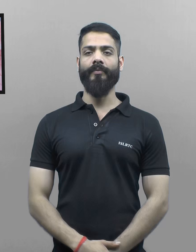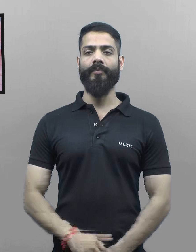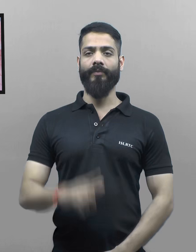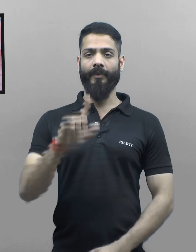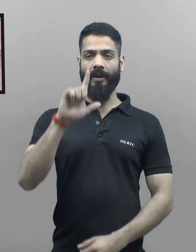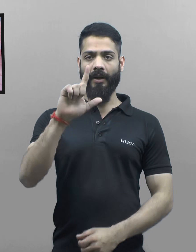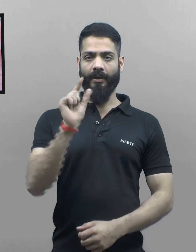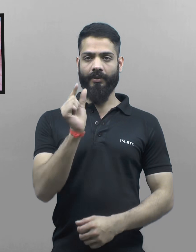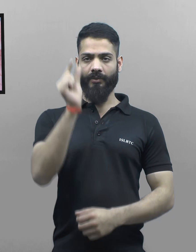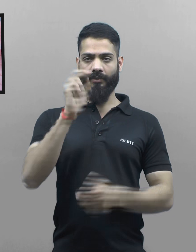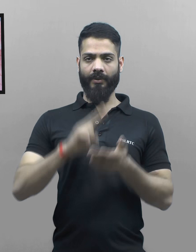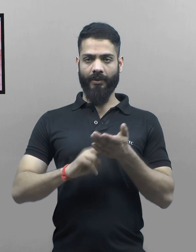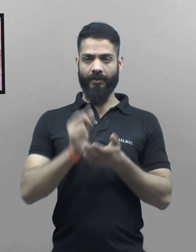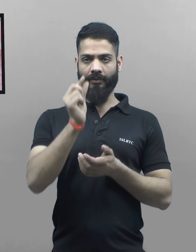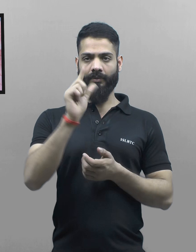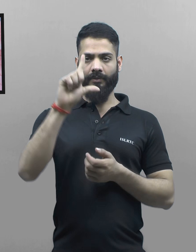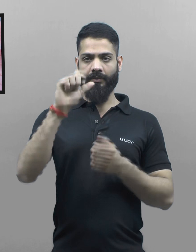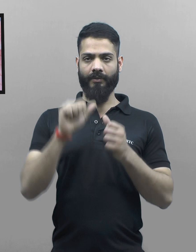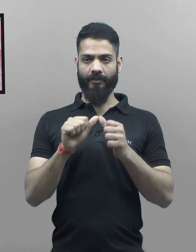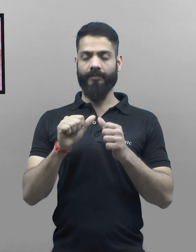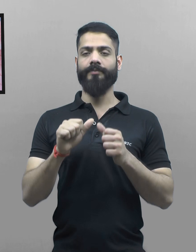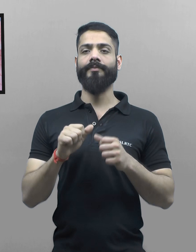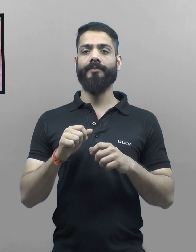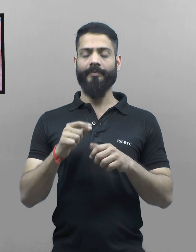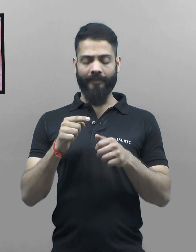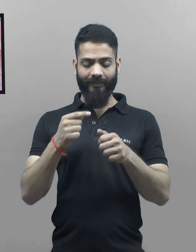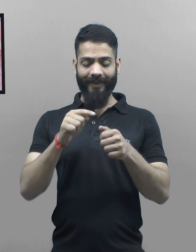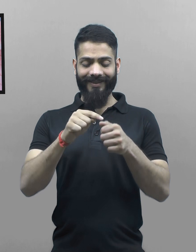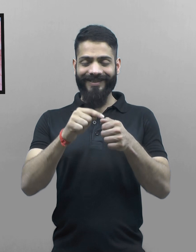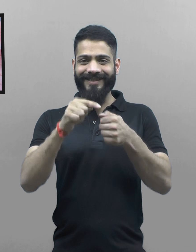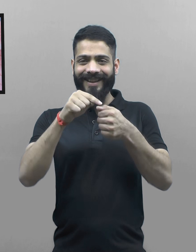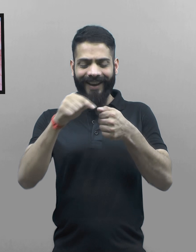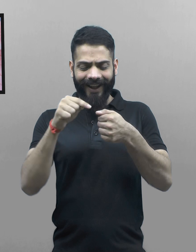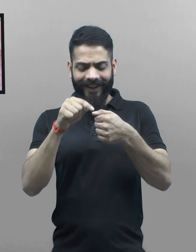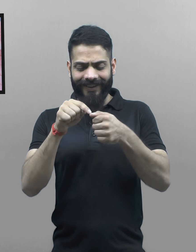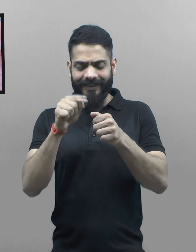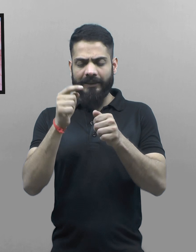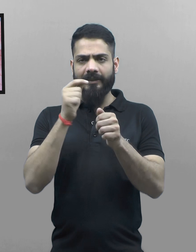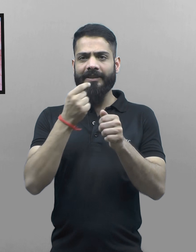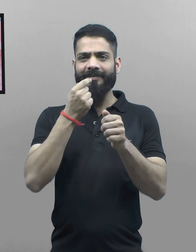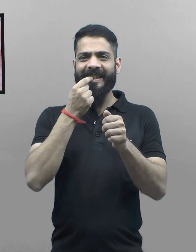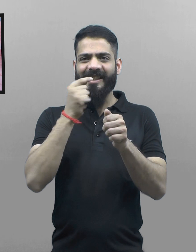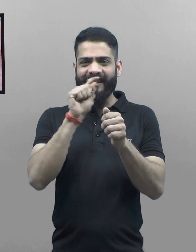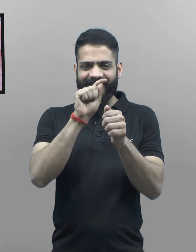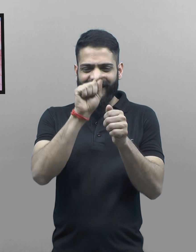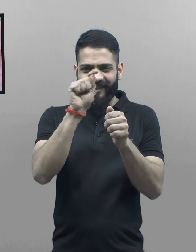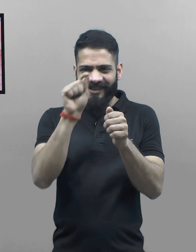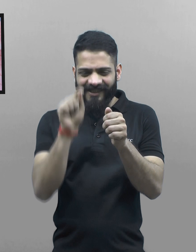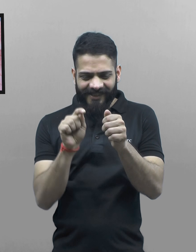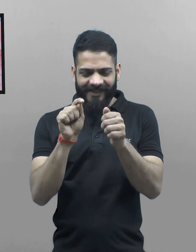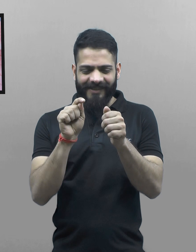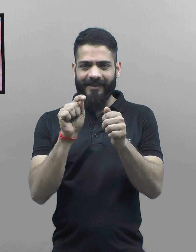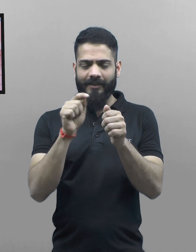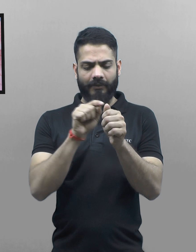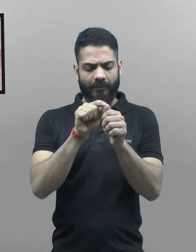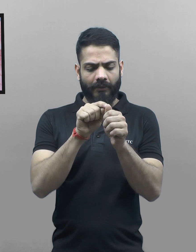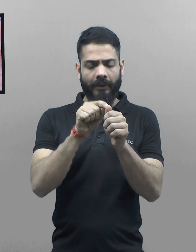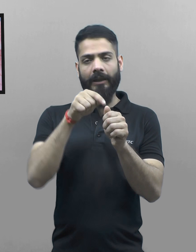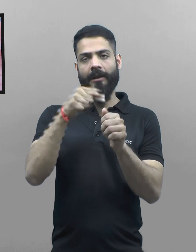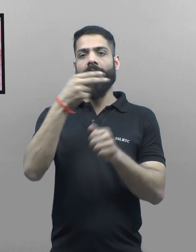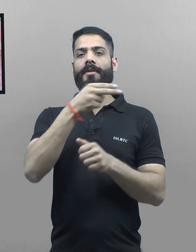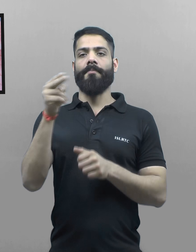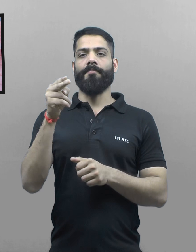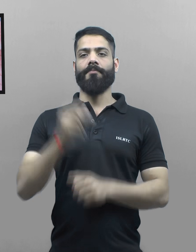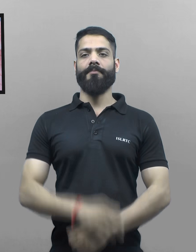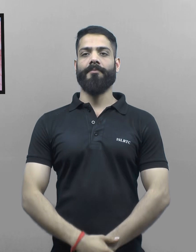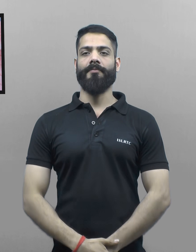Lunula